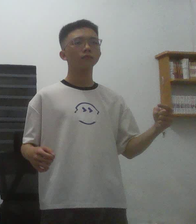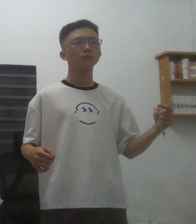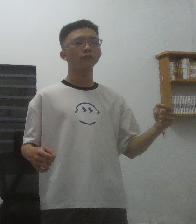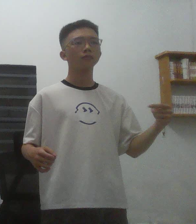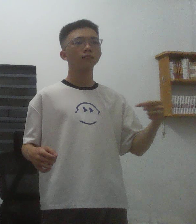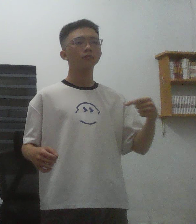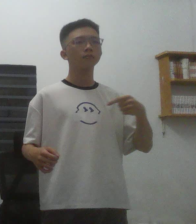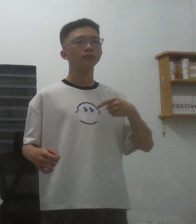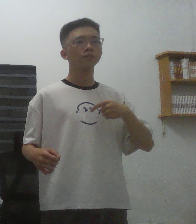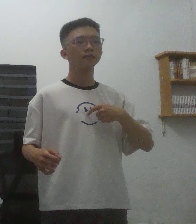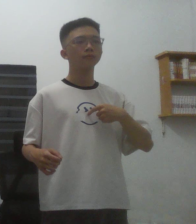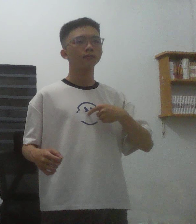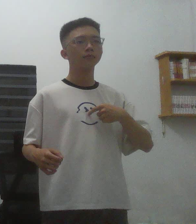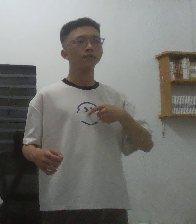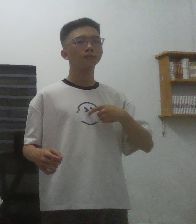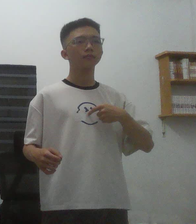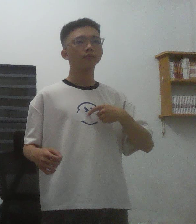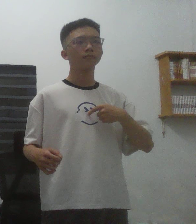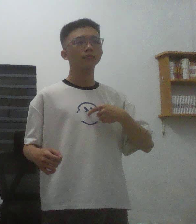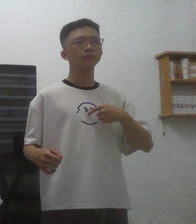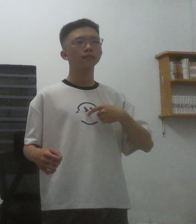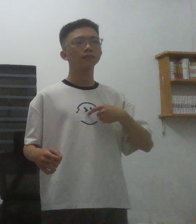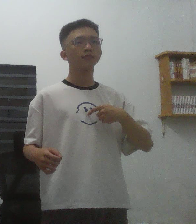toi